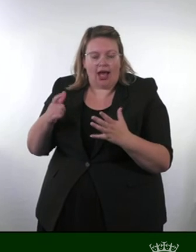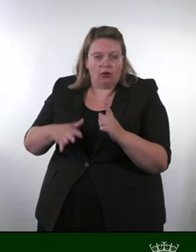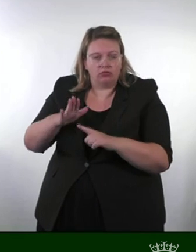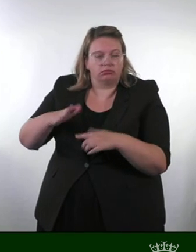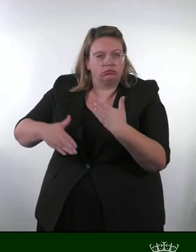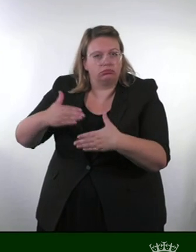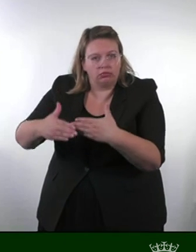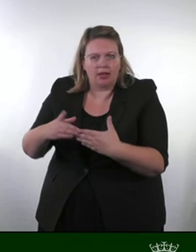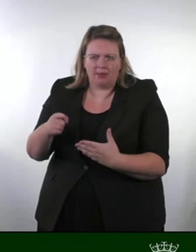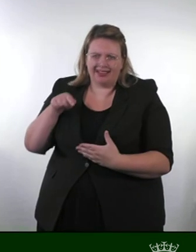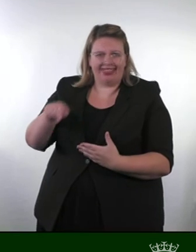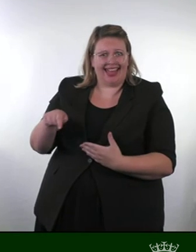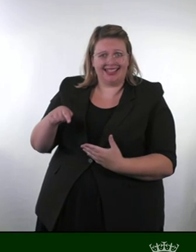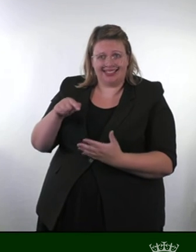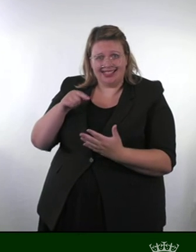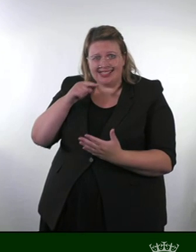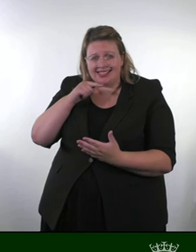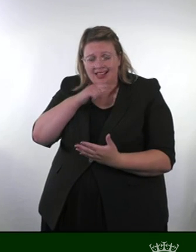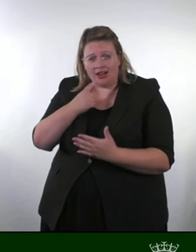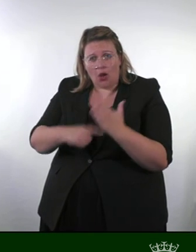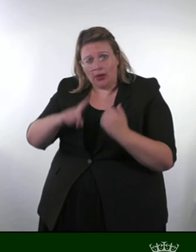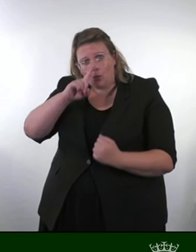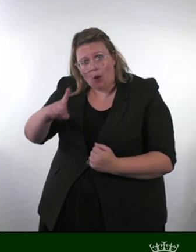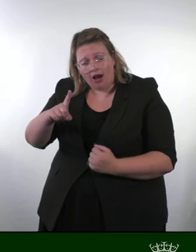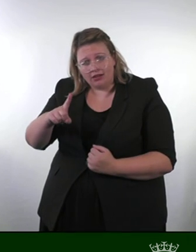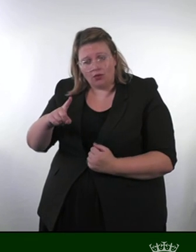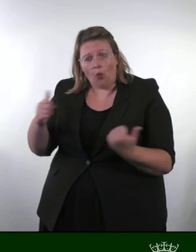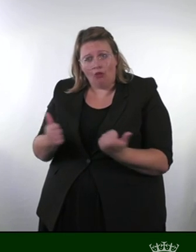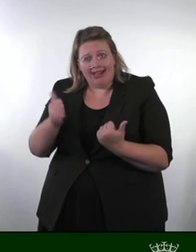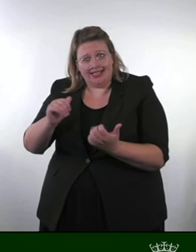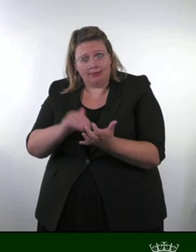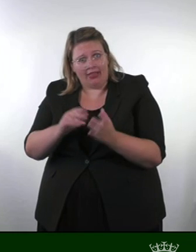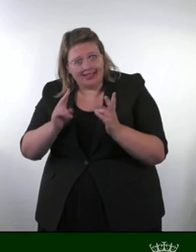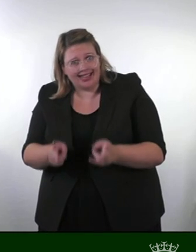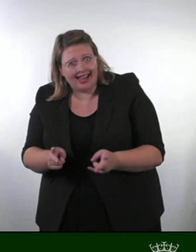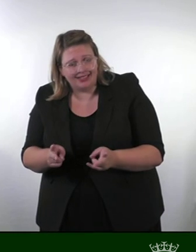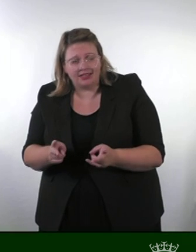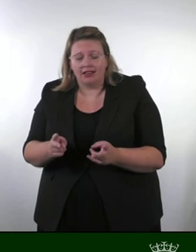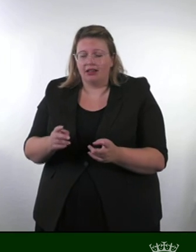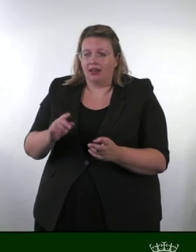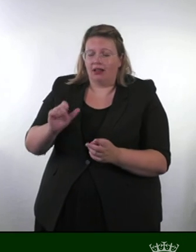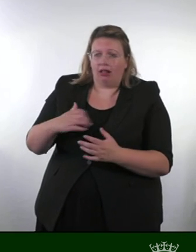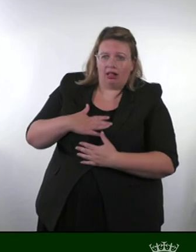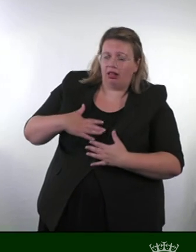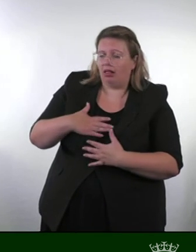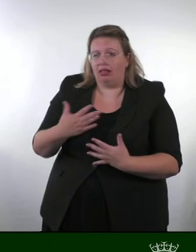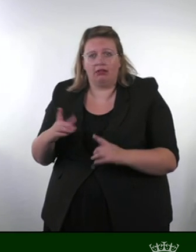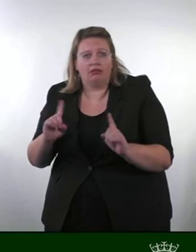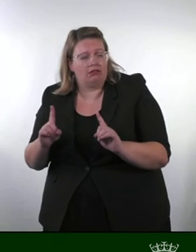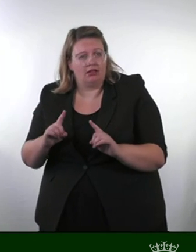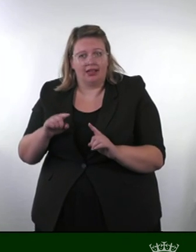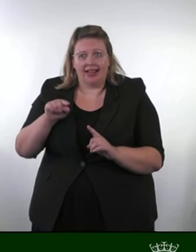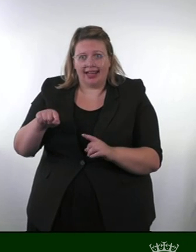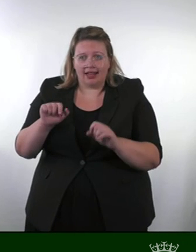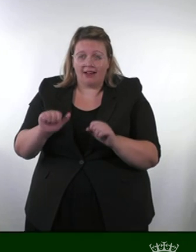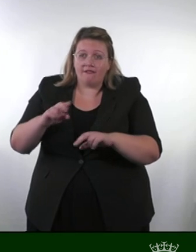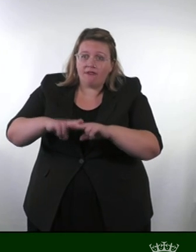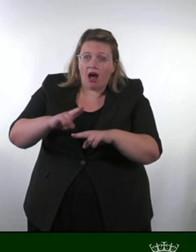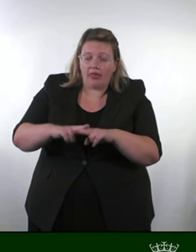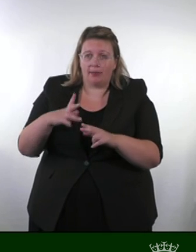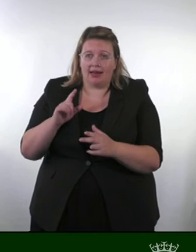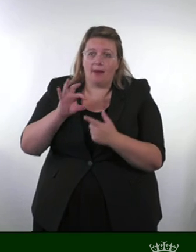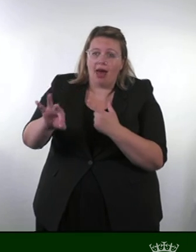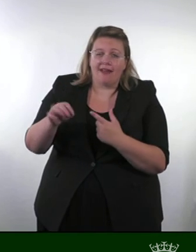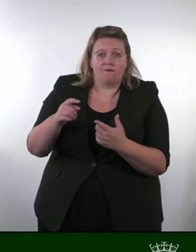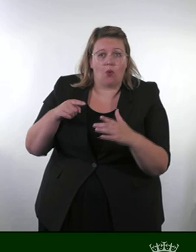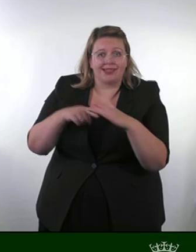Adriel has been through more than any one-year-old should ever have to go through, and his future hangs in limbo while the Home Office prolongs his father’s asylum application.